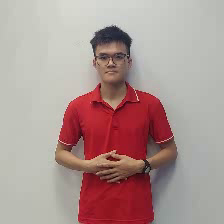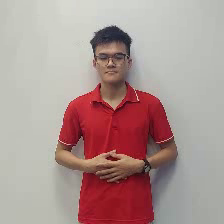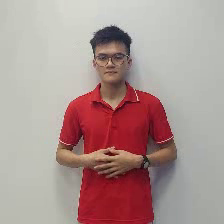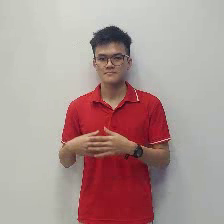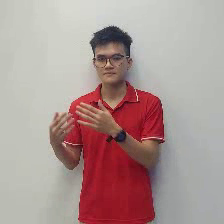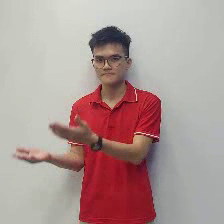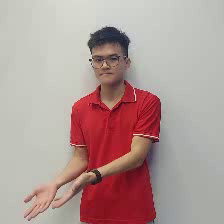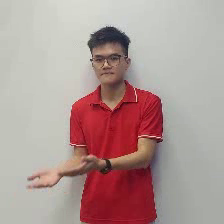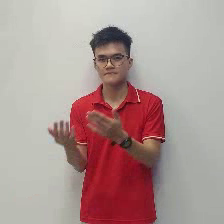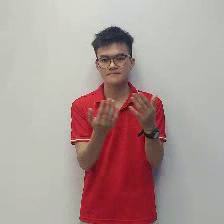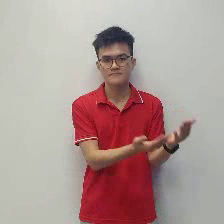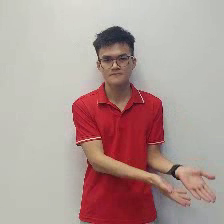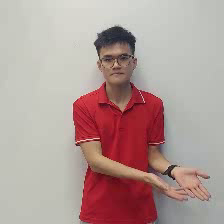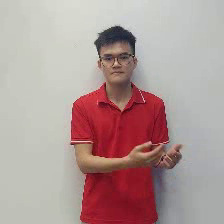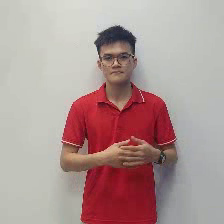Mời vào